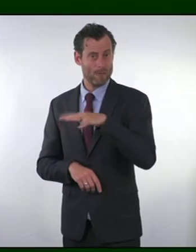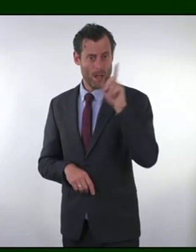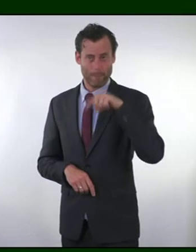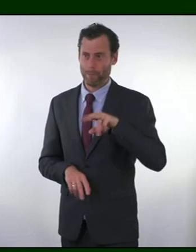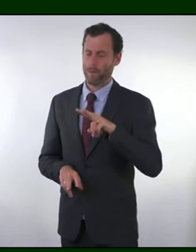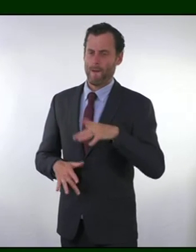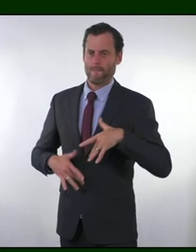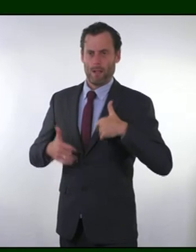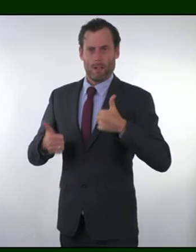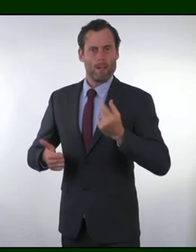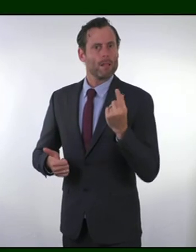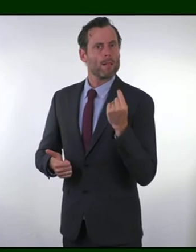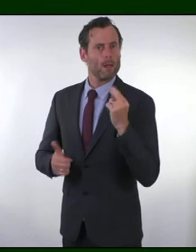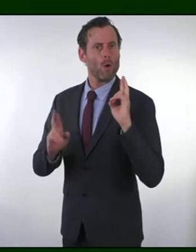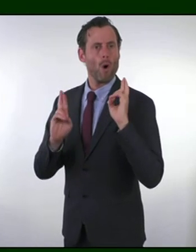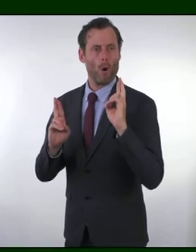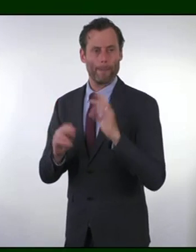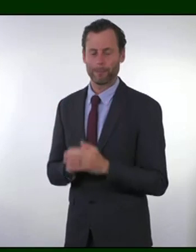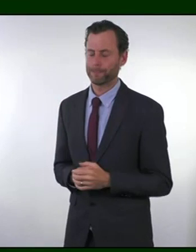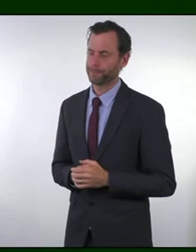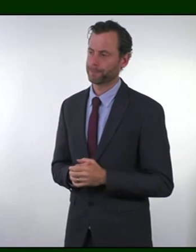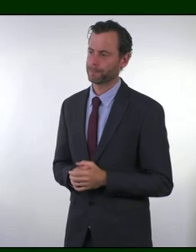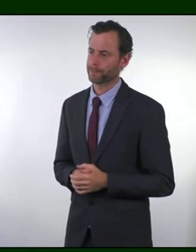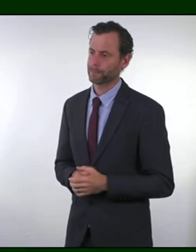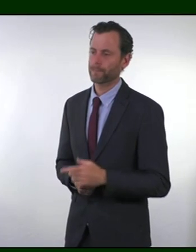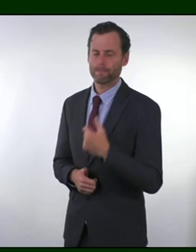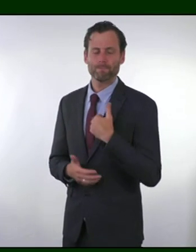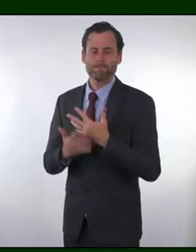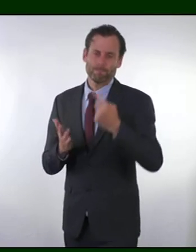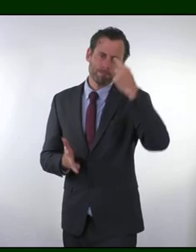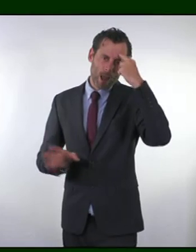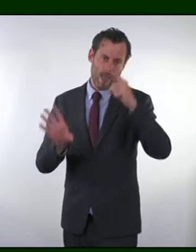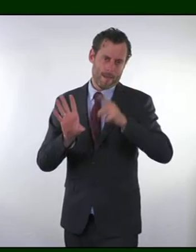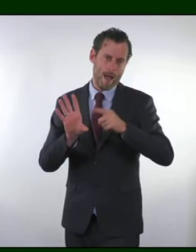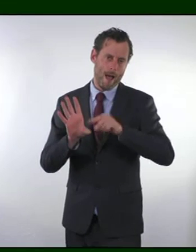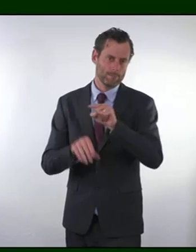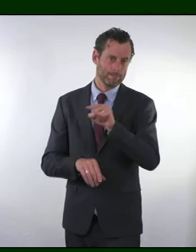I am particularly grateful for the commitment to the future of our young people, who are hardest hit by this crisis.